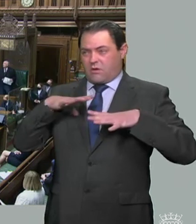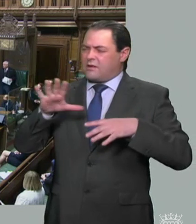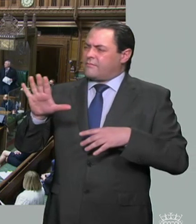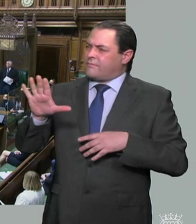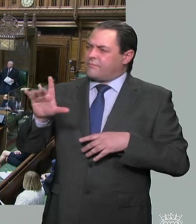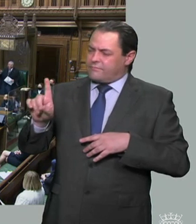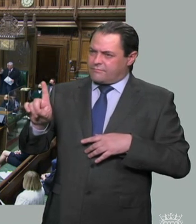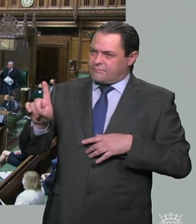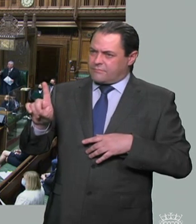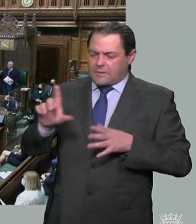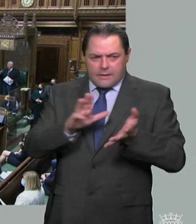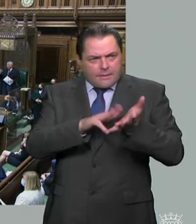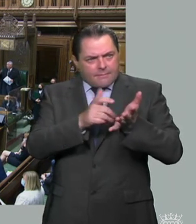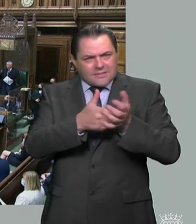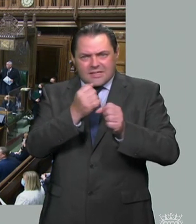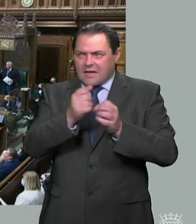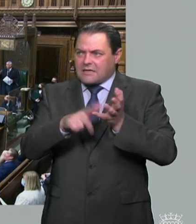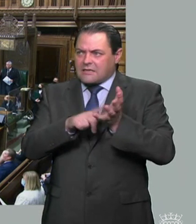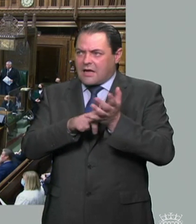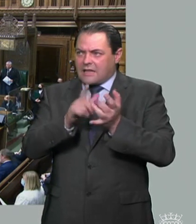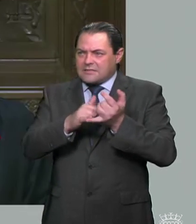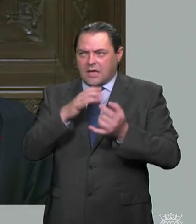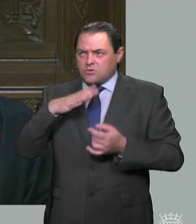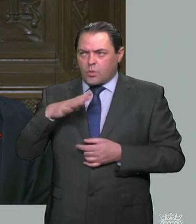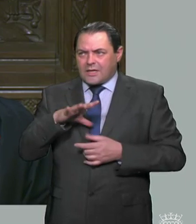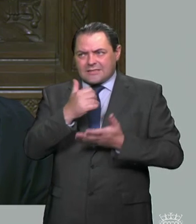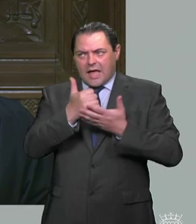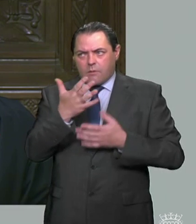Order. Mr Gullis, I do not need any help or assistance from you.